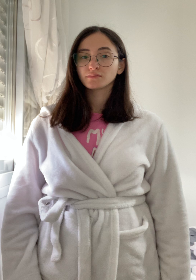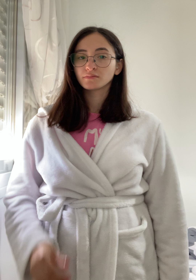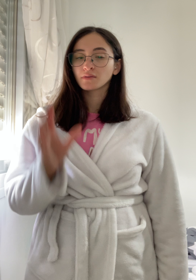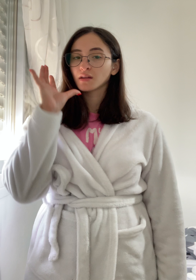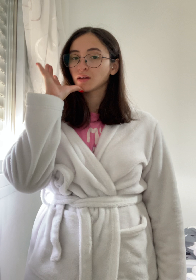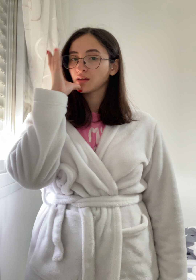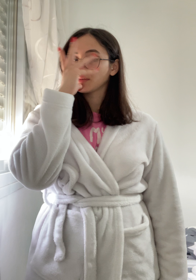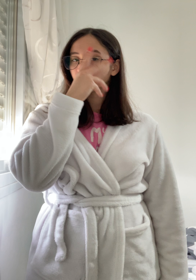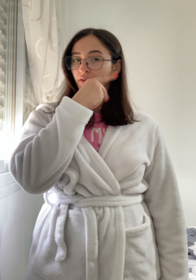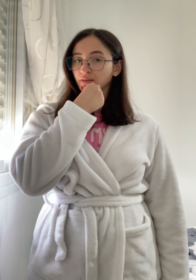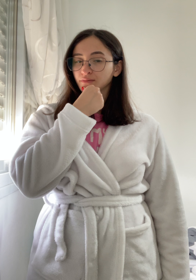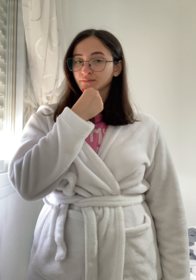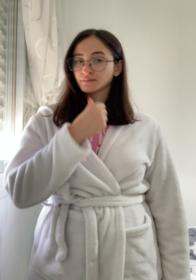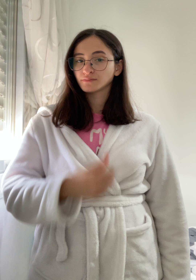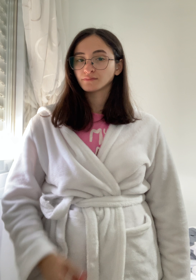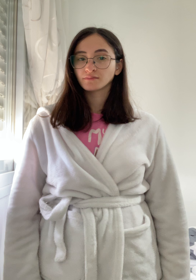יפה